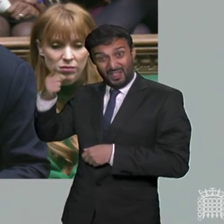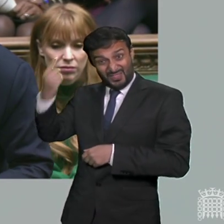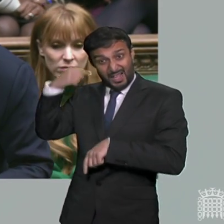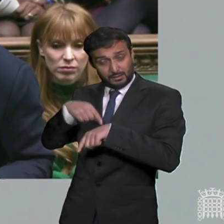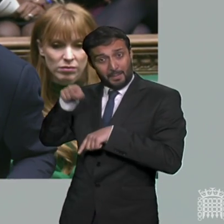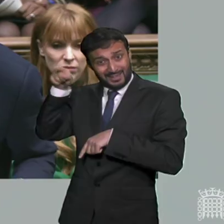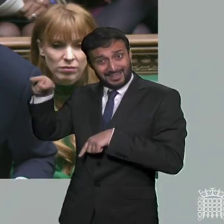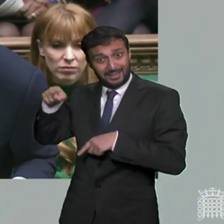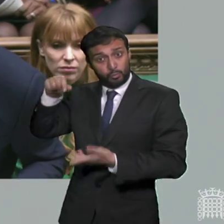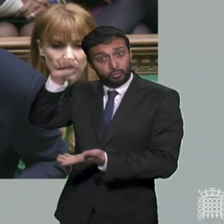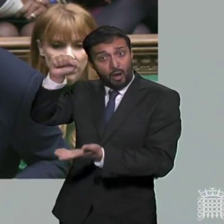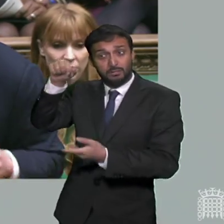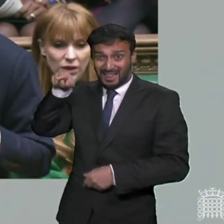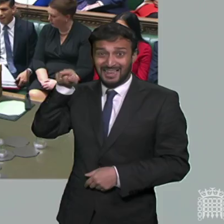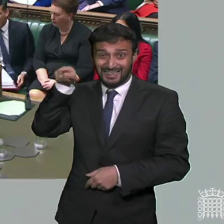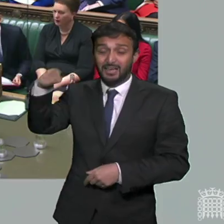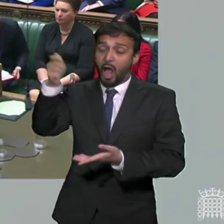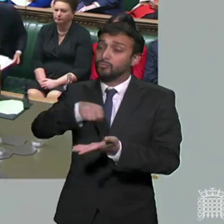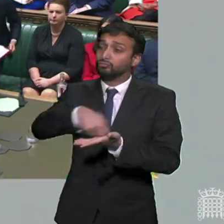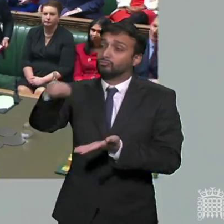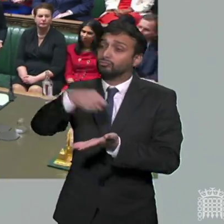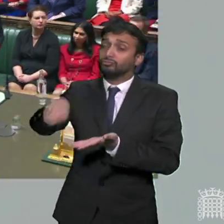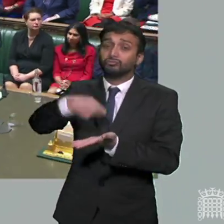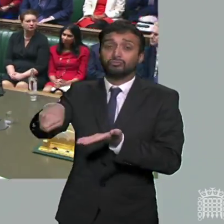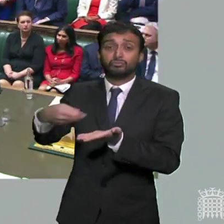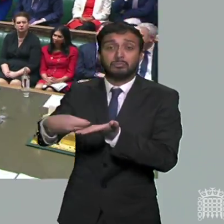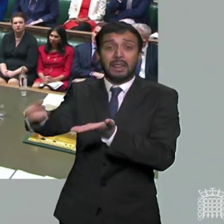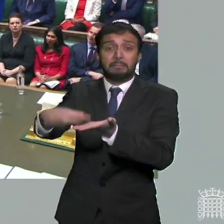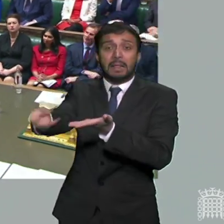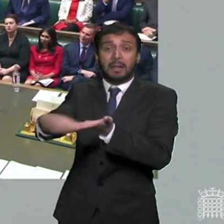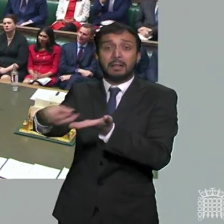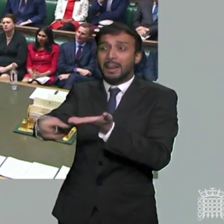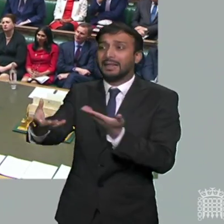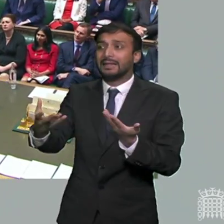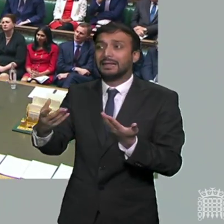How much is he going to get back?